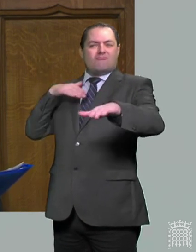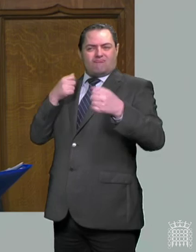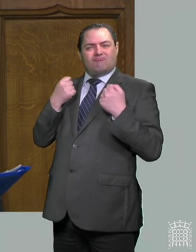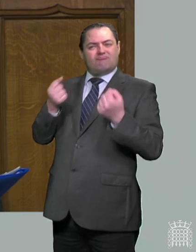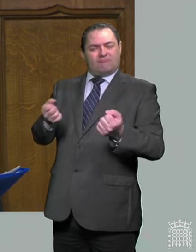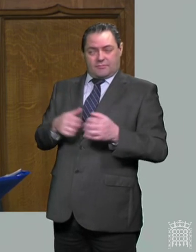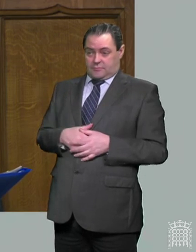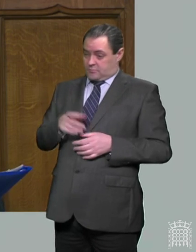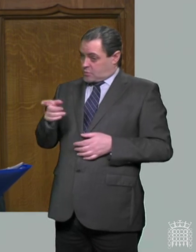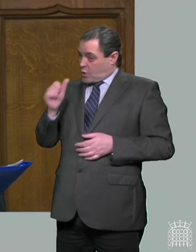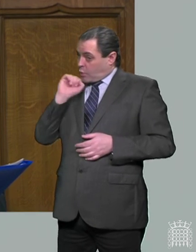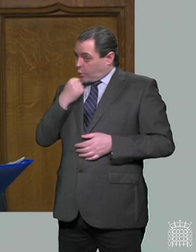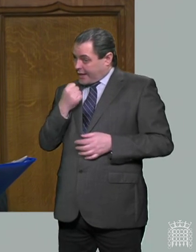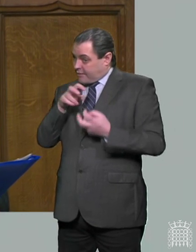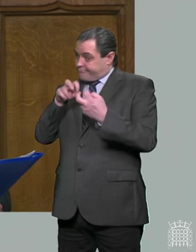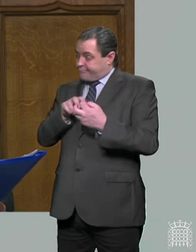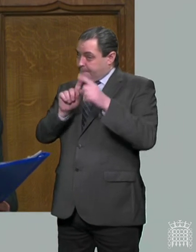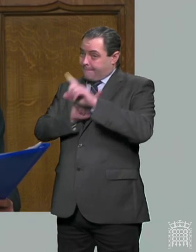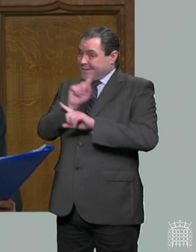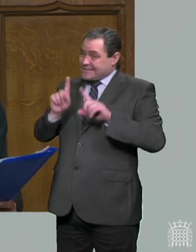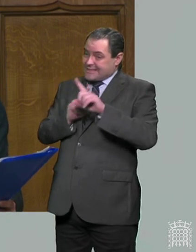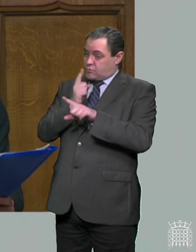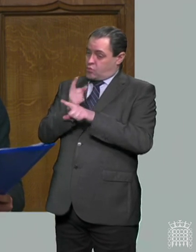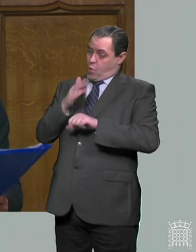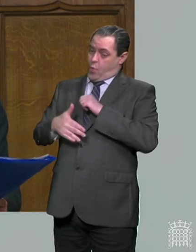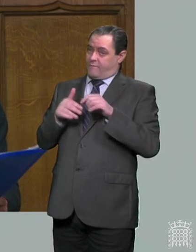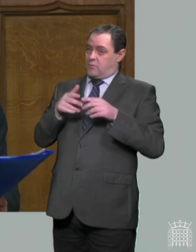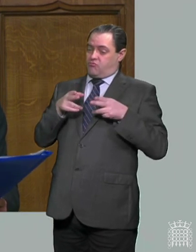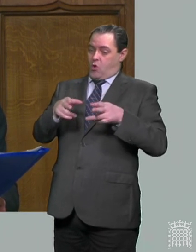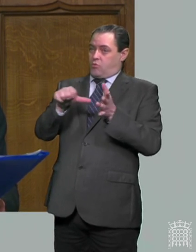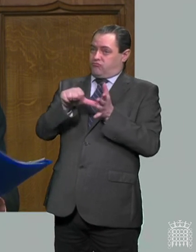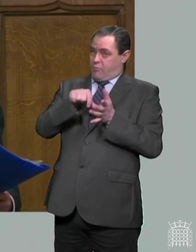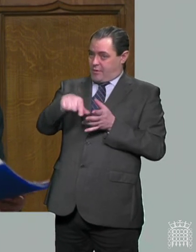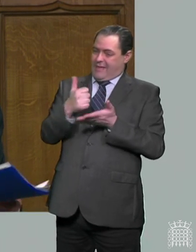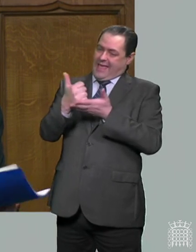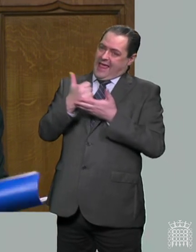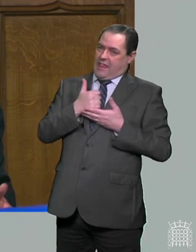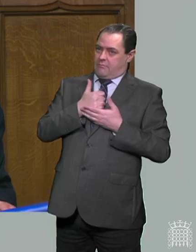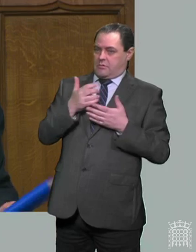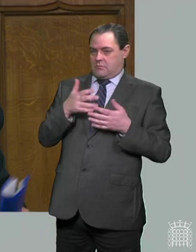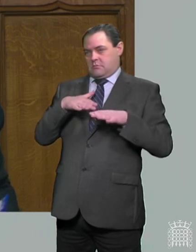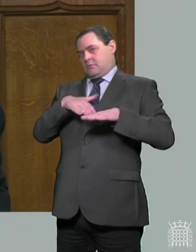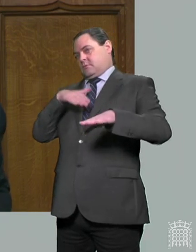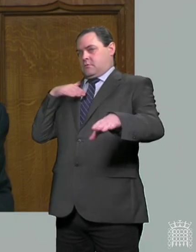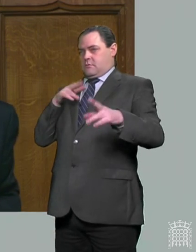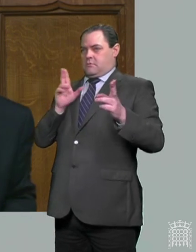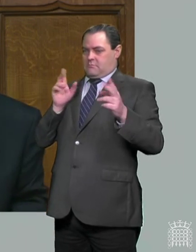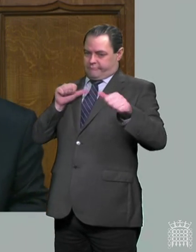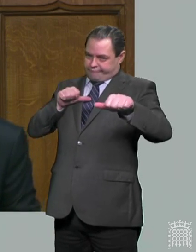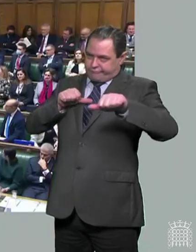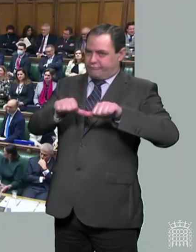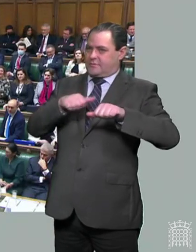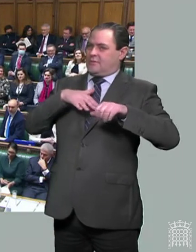Will my right honourable Friend please meet me to discuss the urgent problem and help Blyth Valley out of its ever-increasing traffic jam?